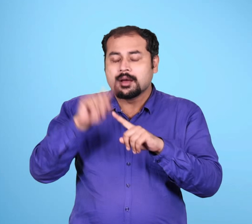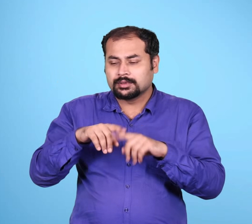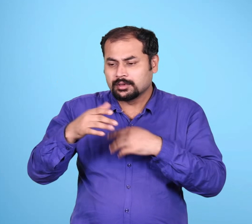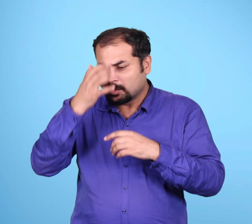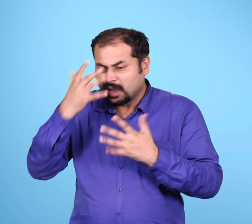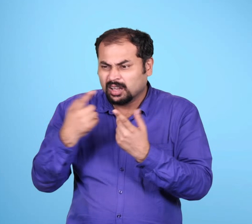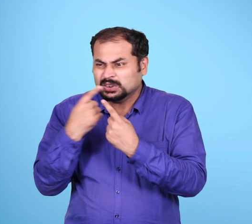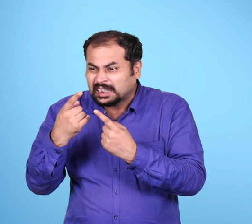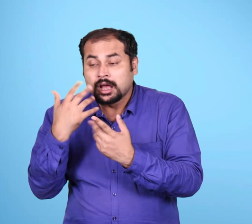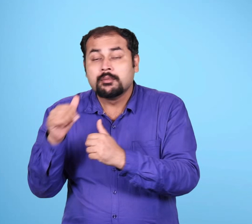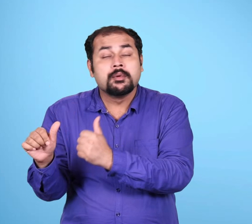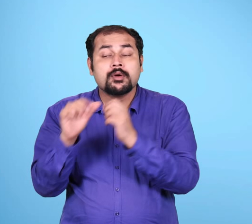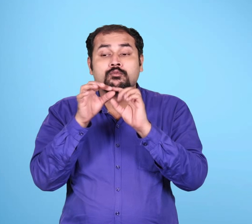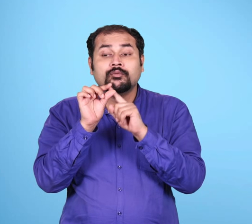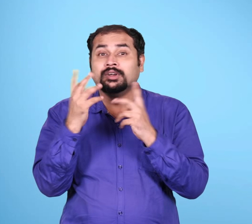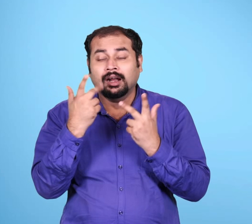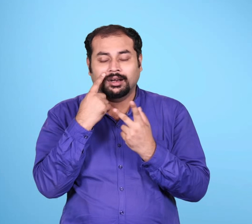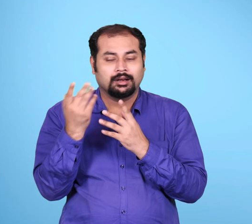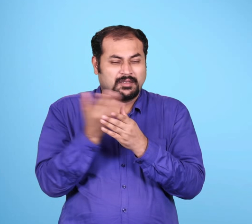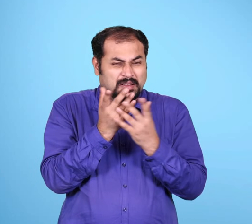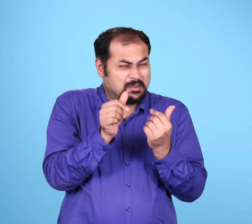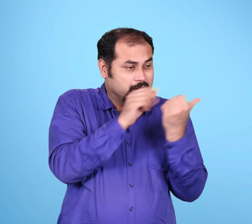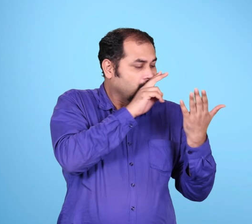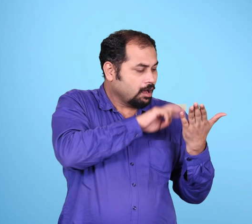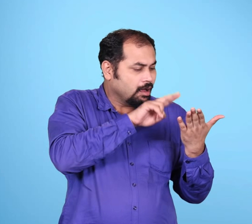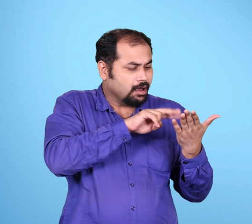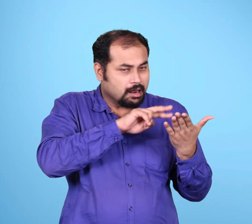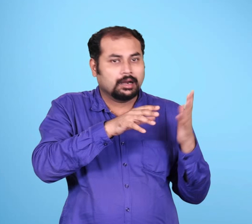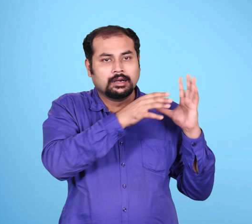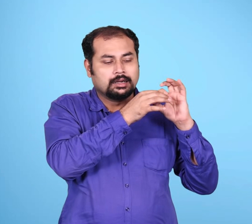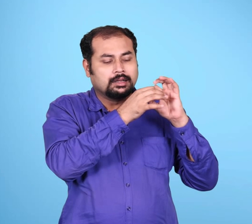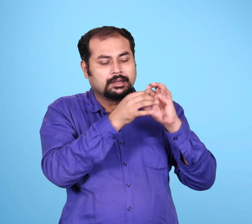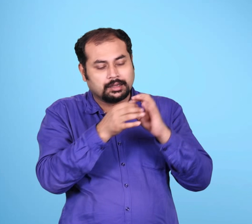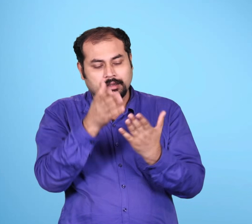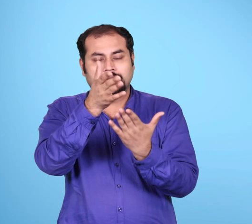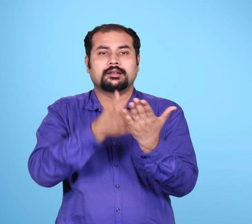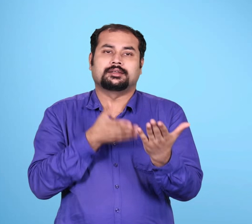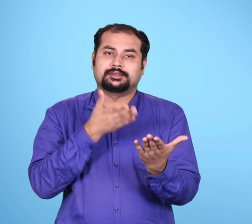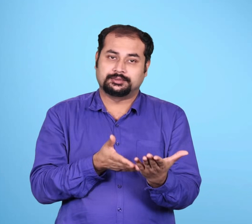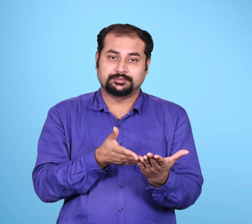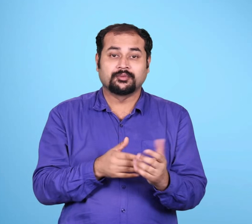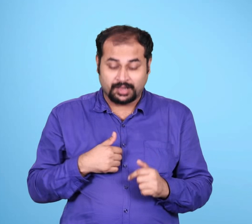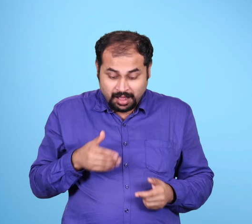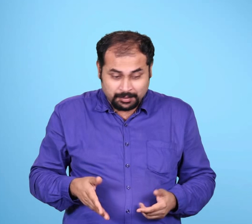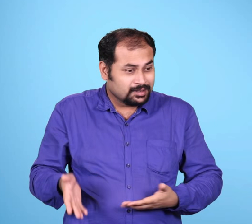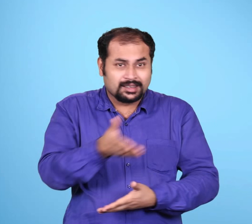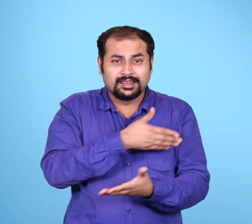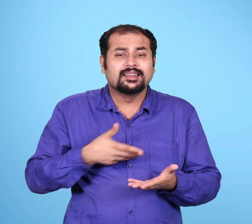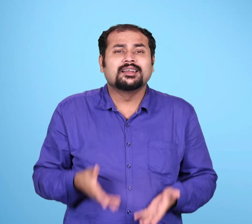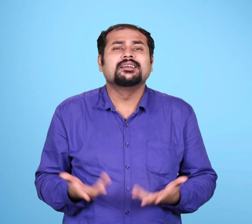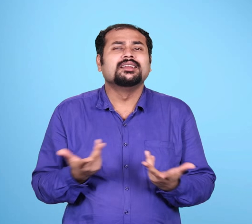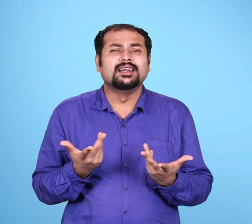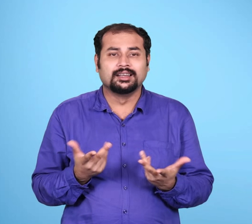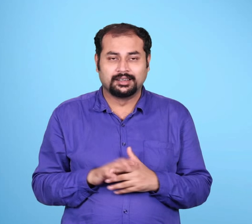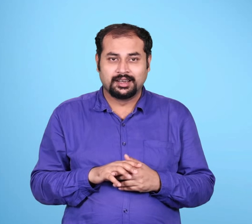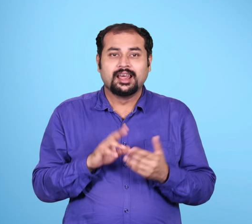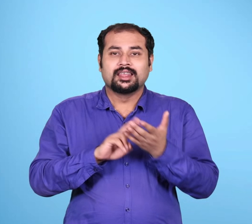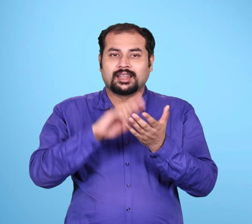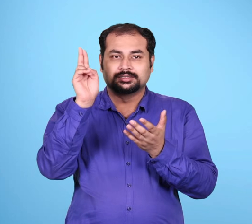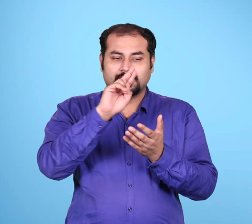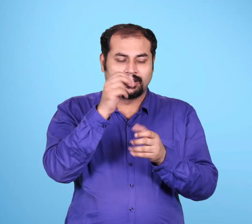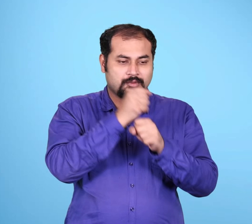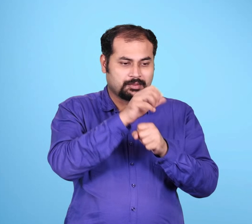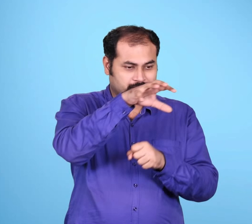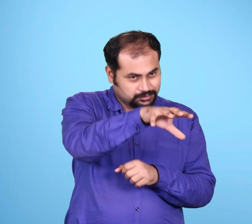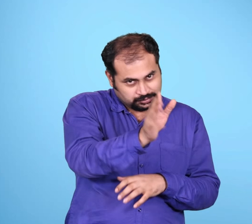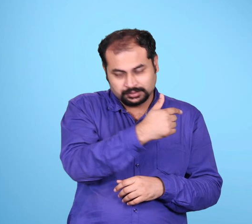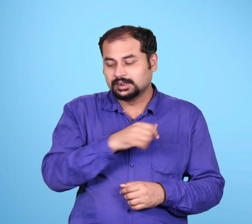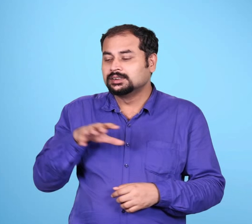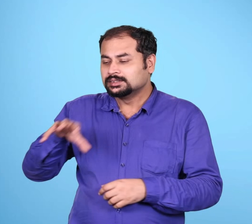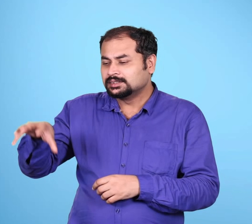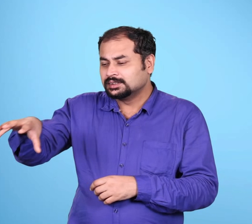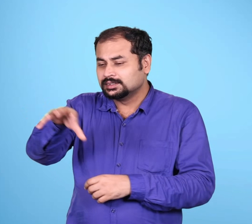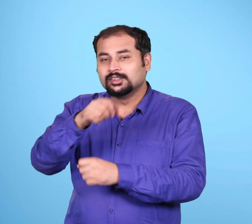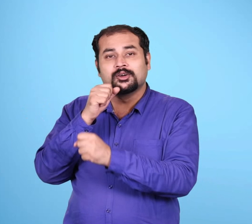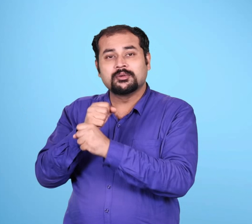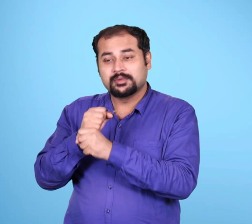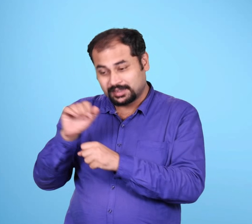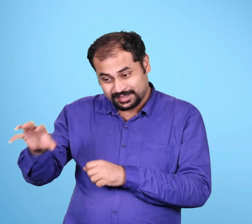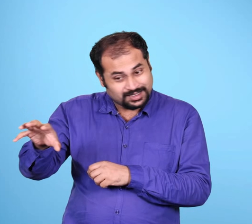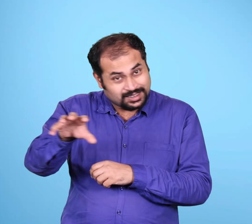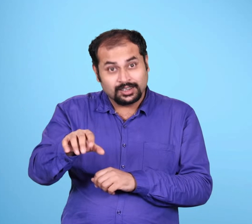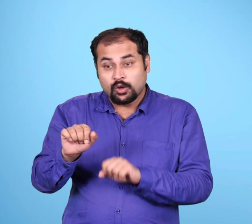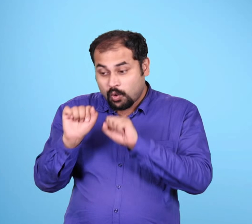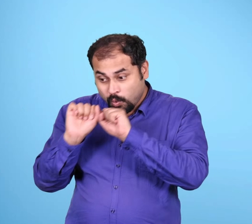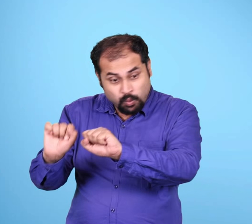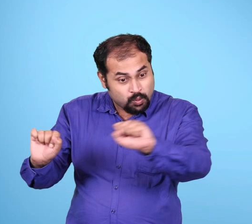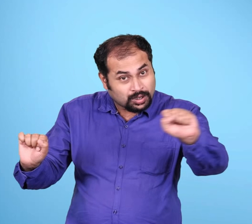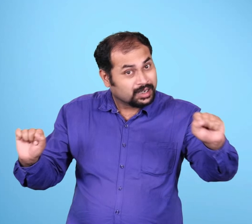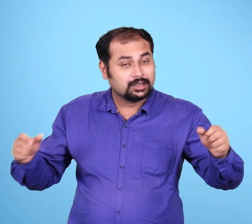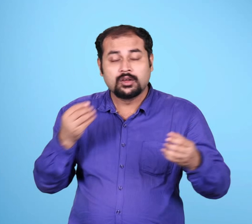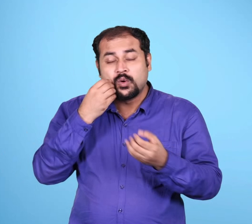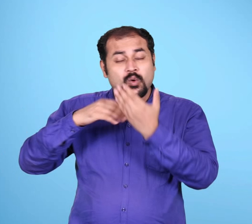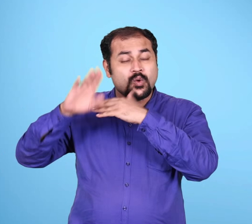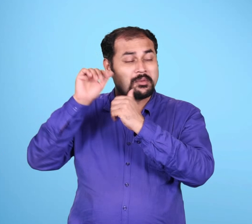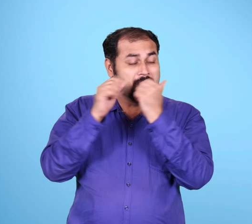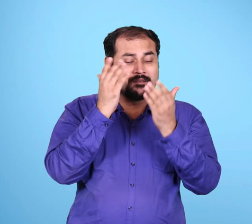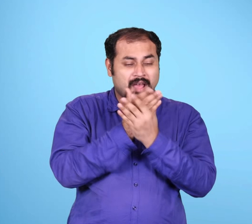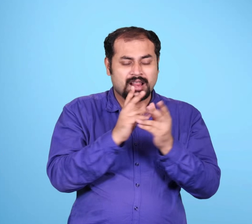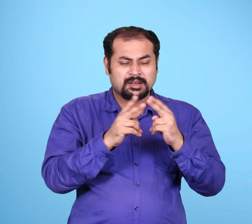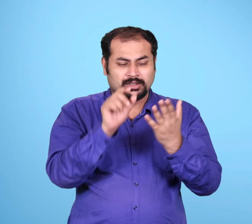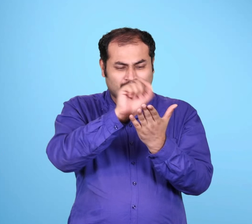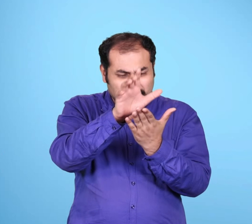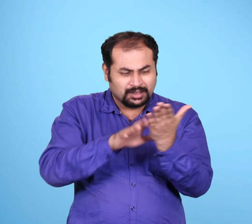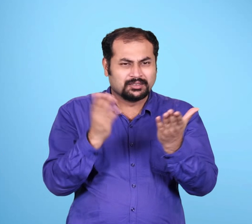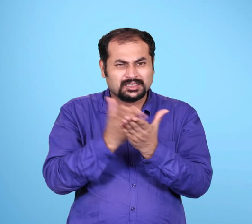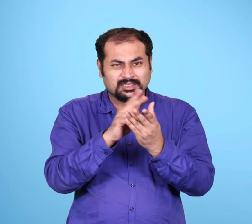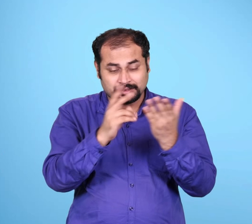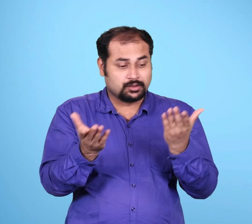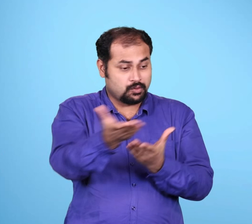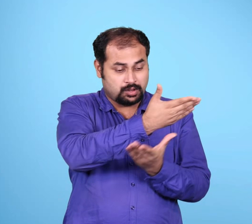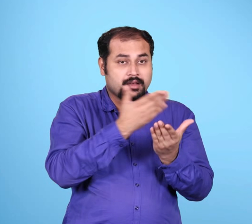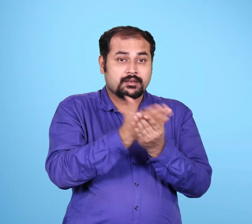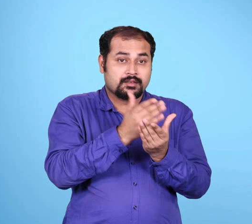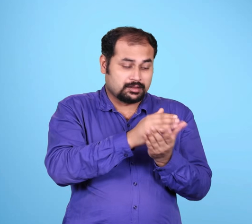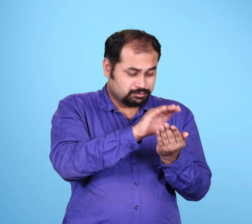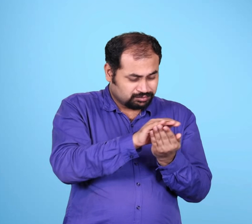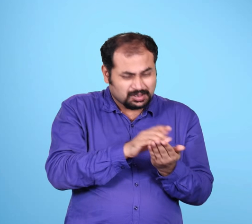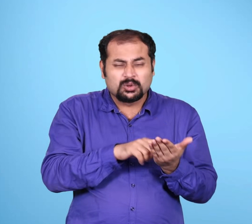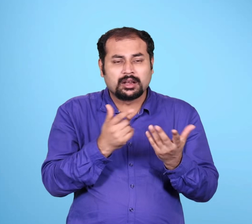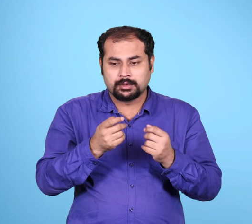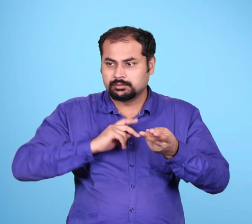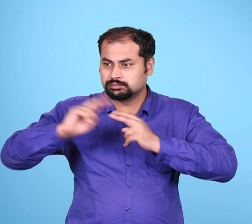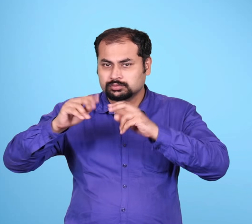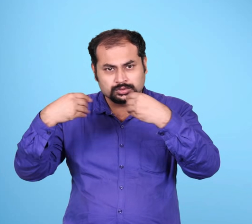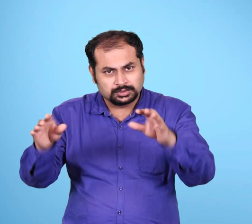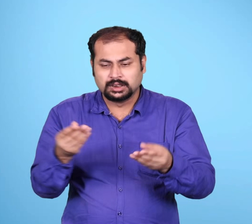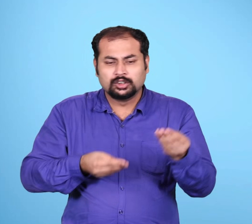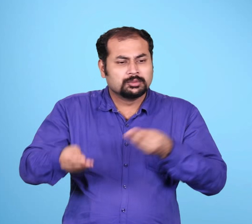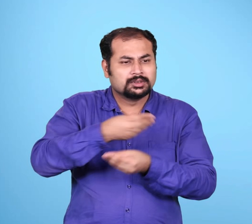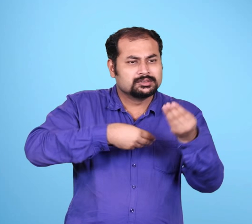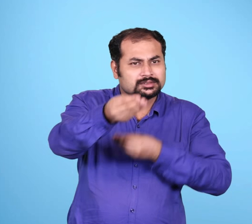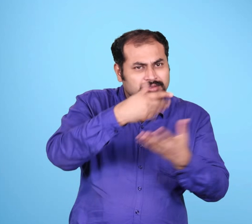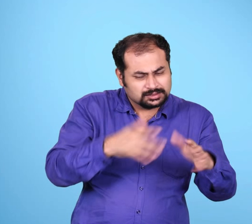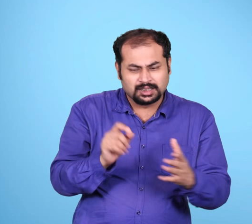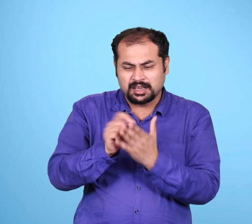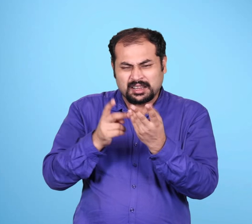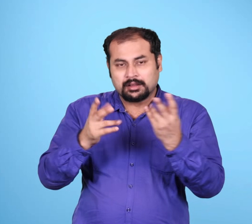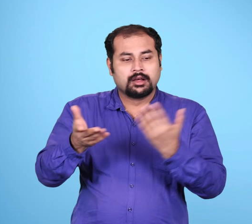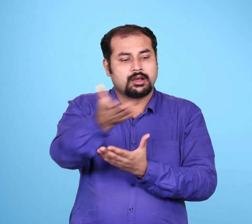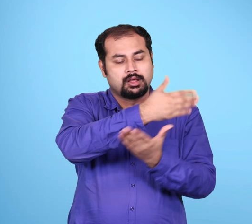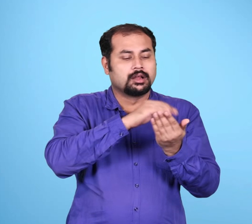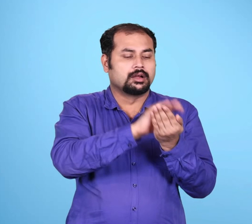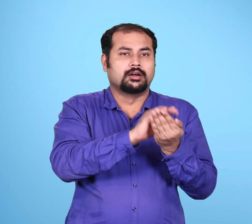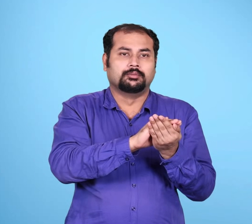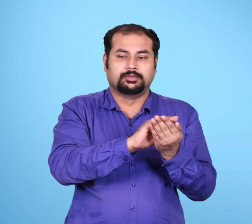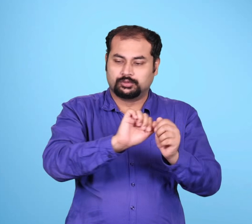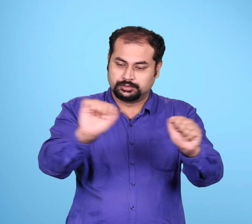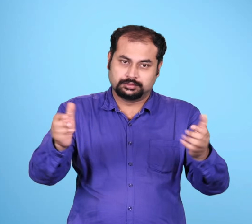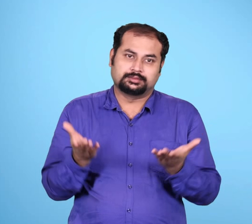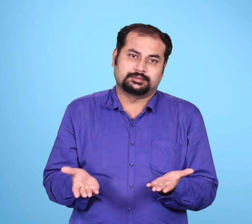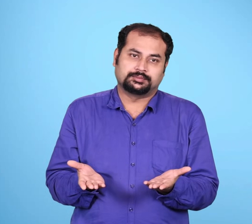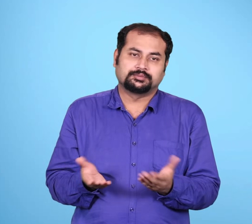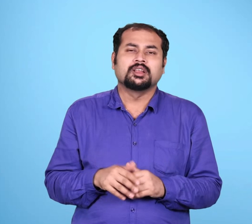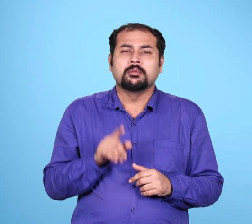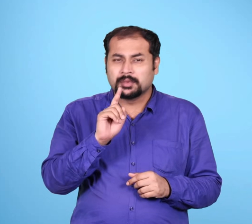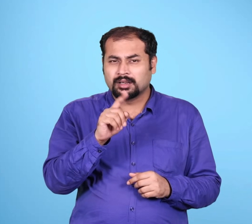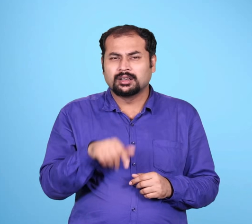the reconstruction of historical events. Today, all national and state governments have archives where they keep all their old official records and transactions.